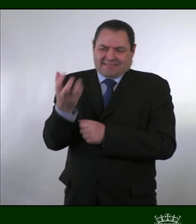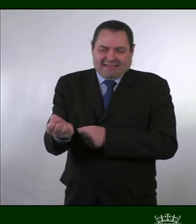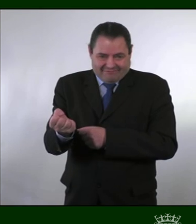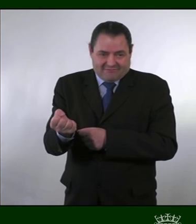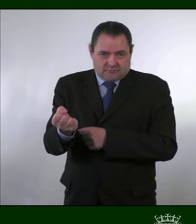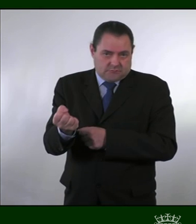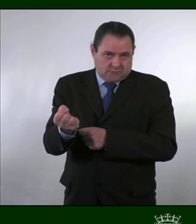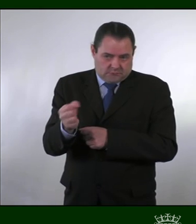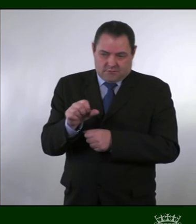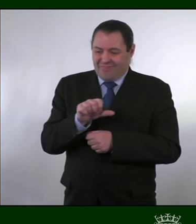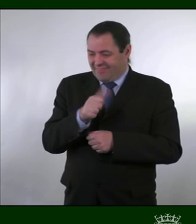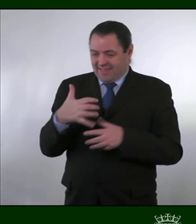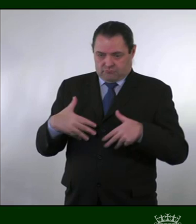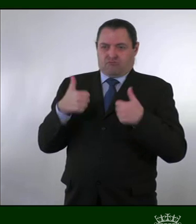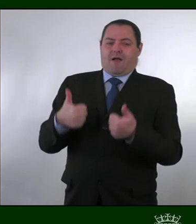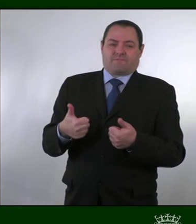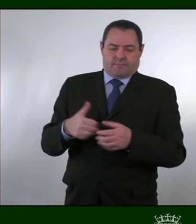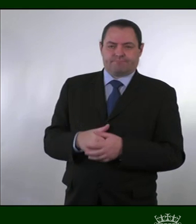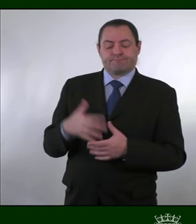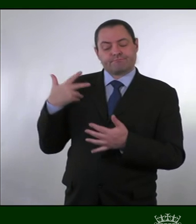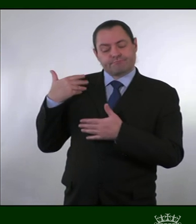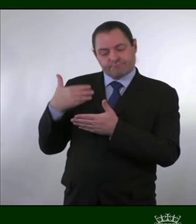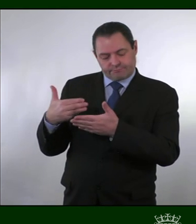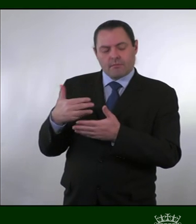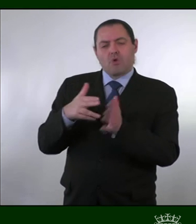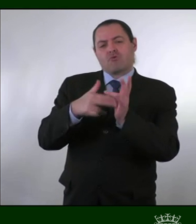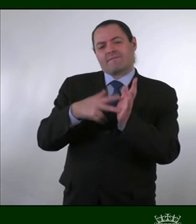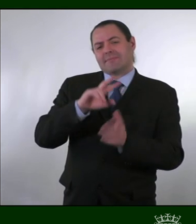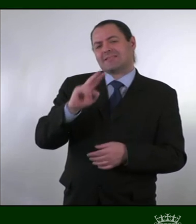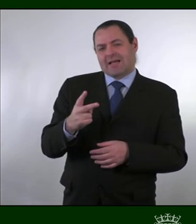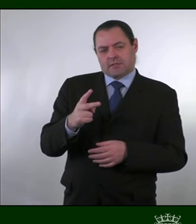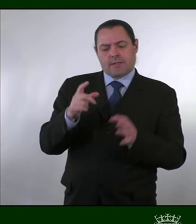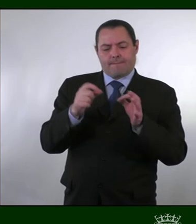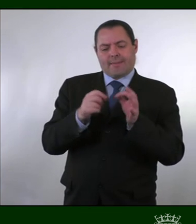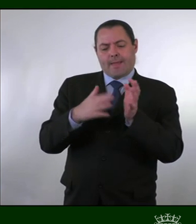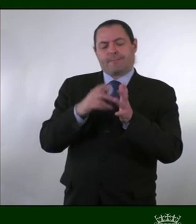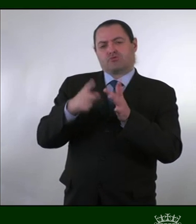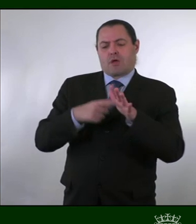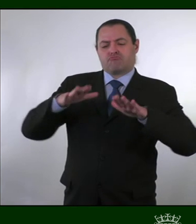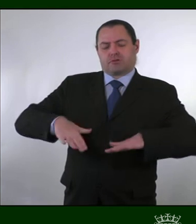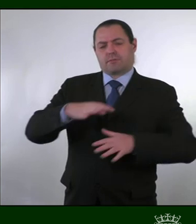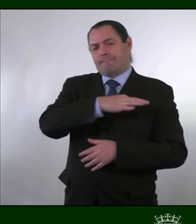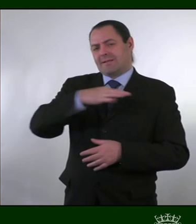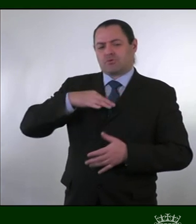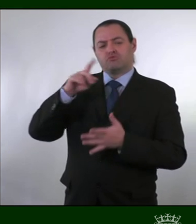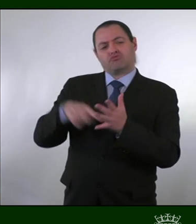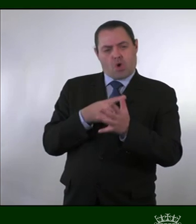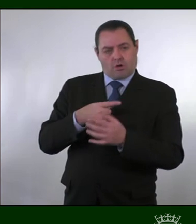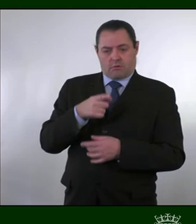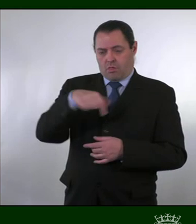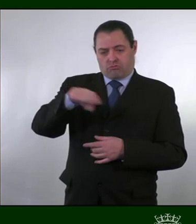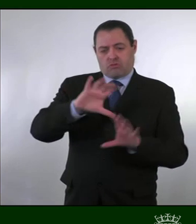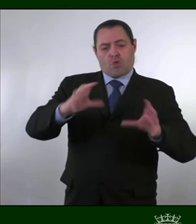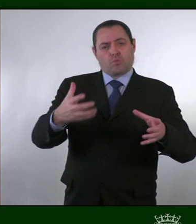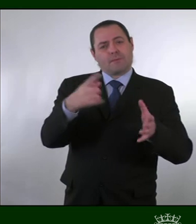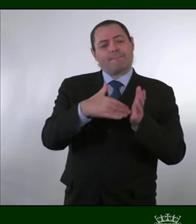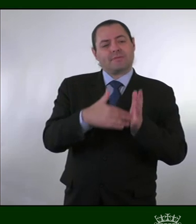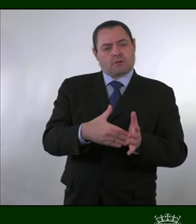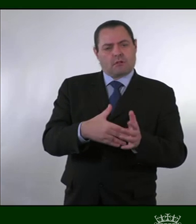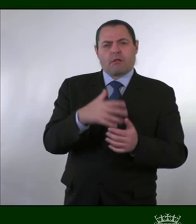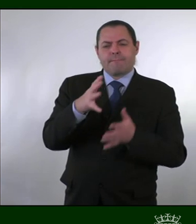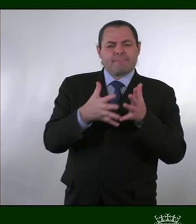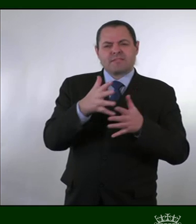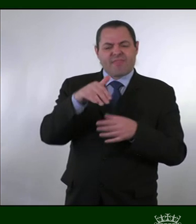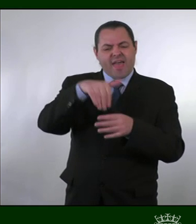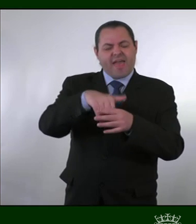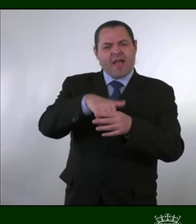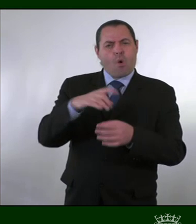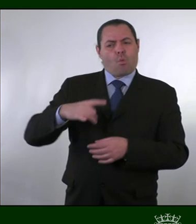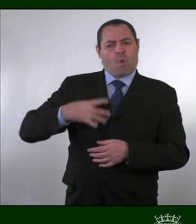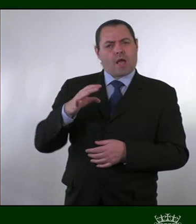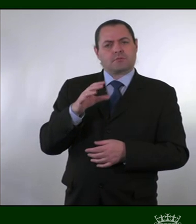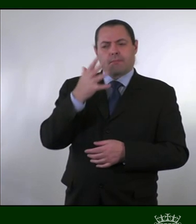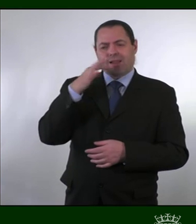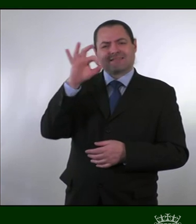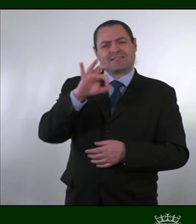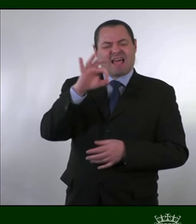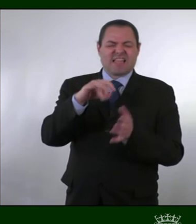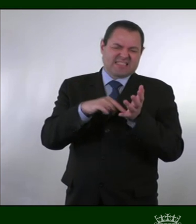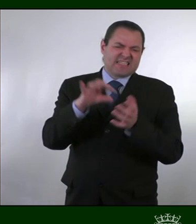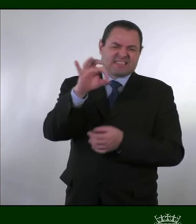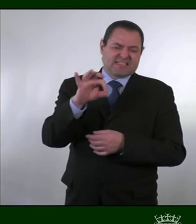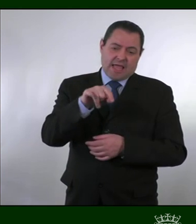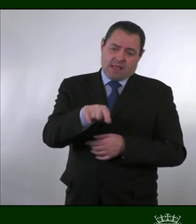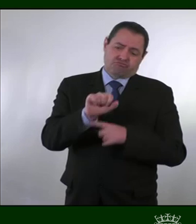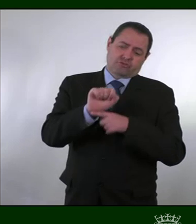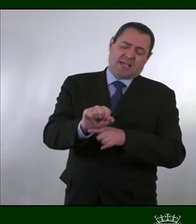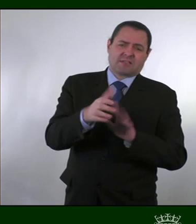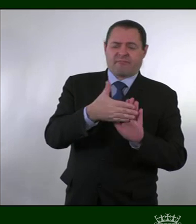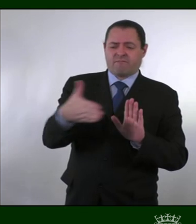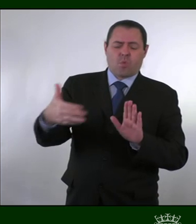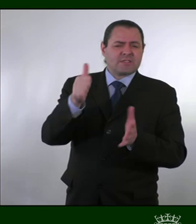On 2 November, The BMJ reported that all those people will have protection from their T cells, which will ensure that they cannot be reinfected for at least six months.